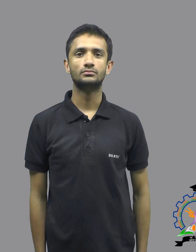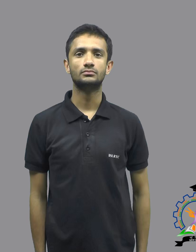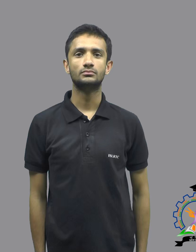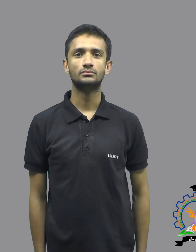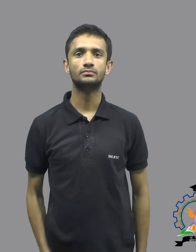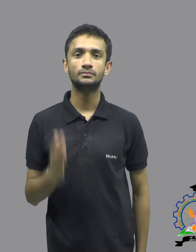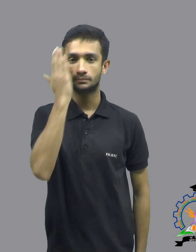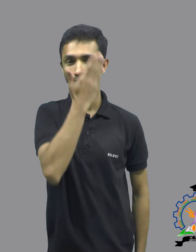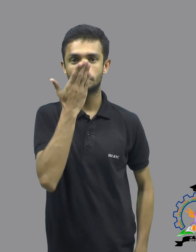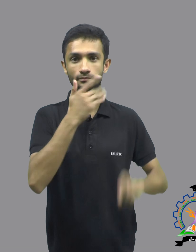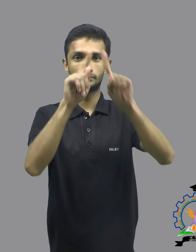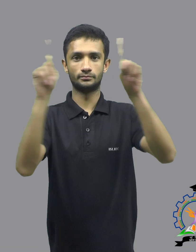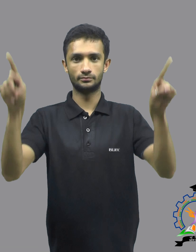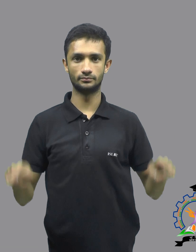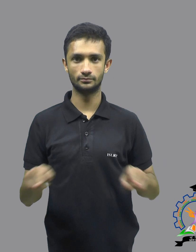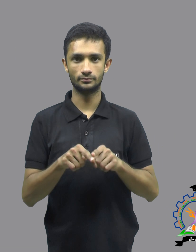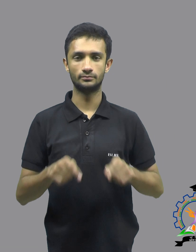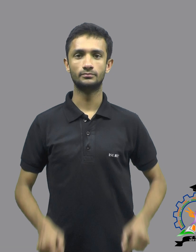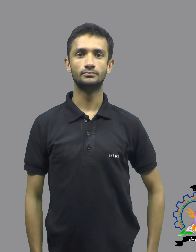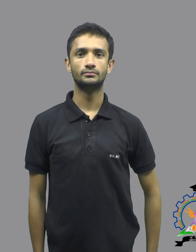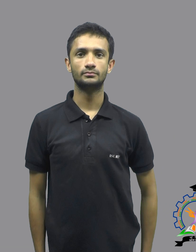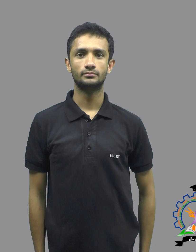Handkerchief